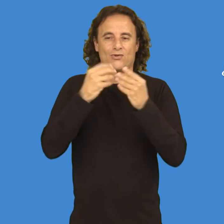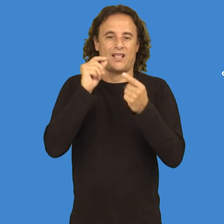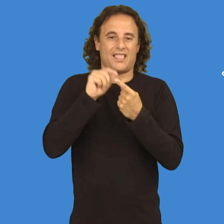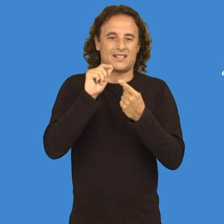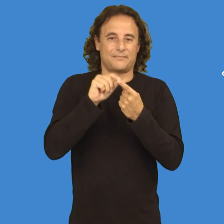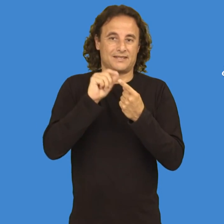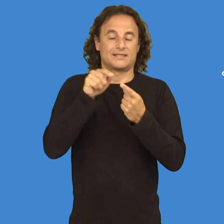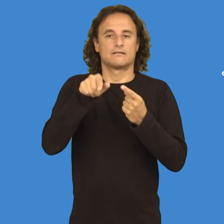diabetes